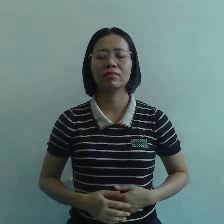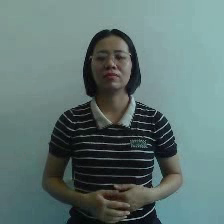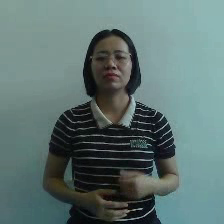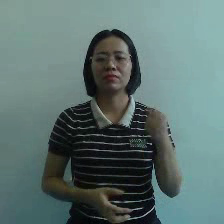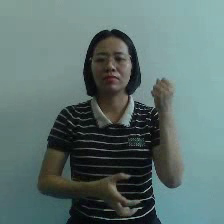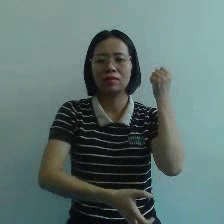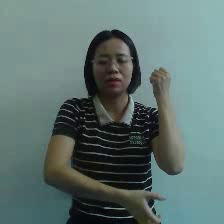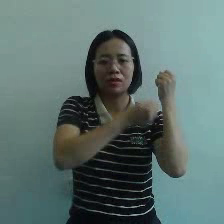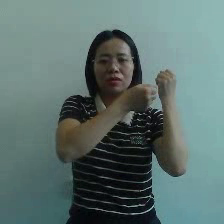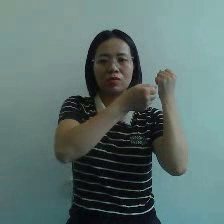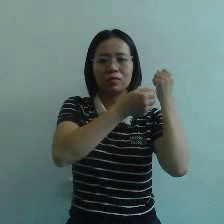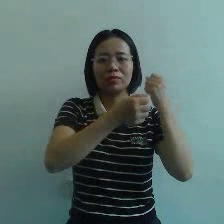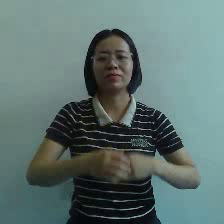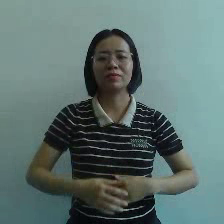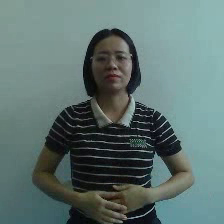Cứu